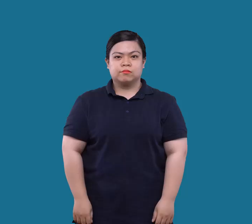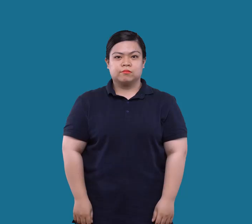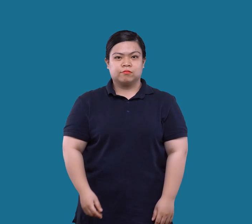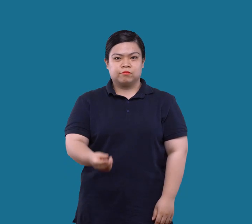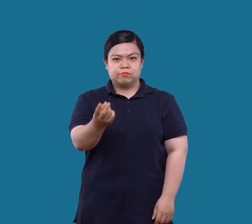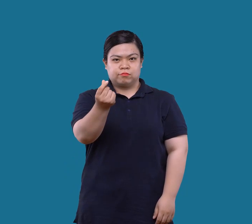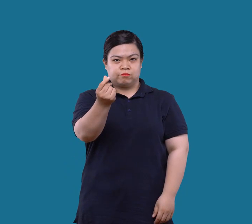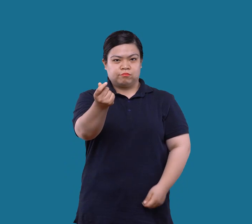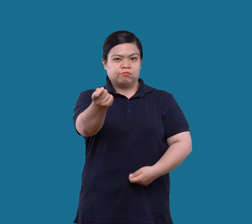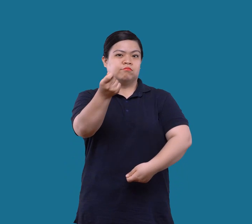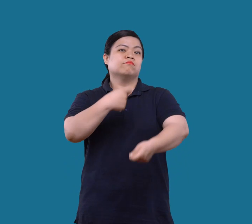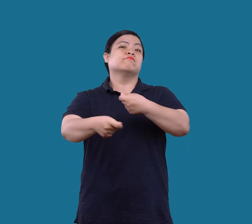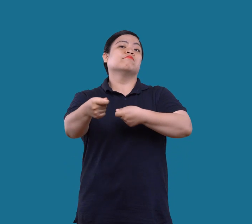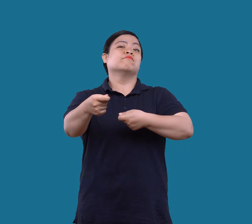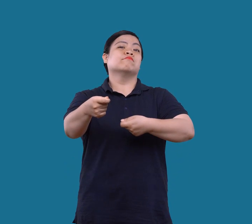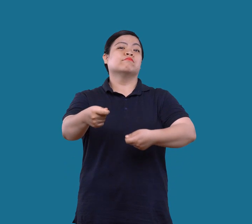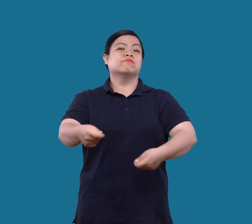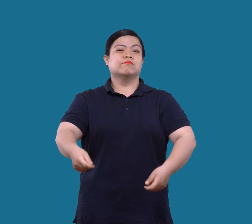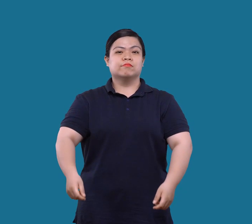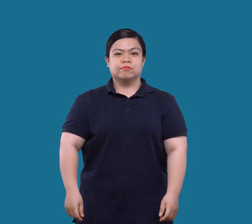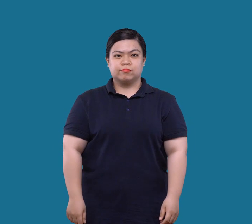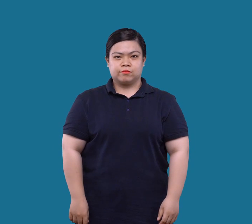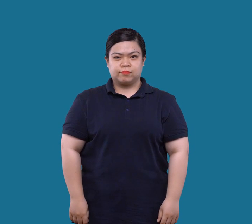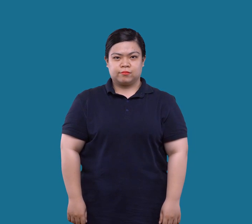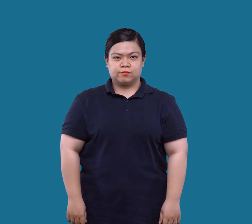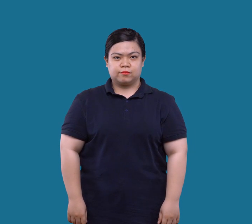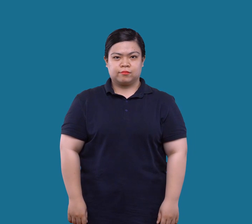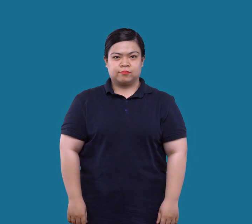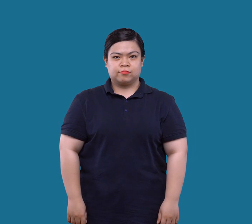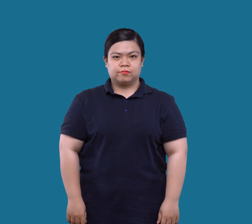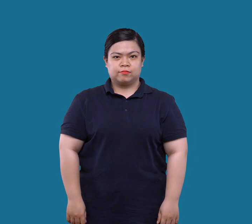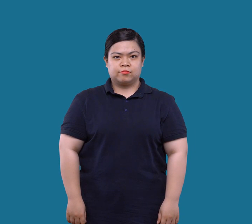tống tiền